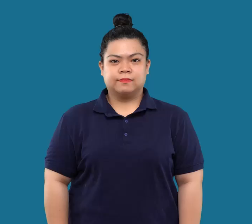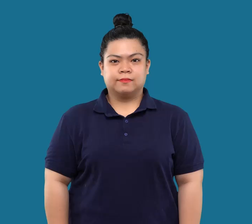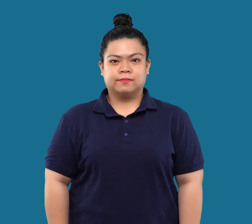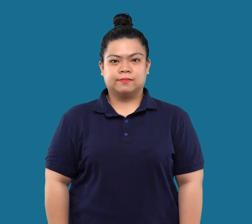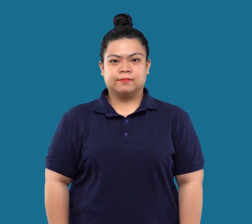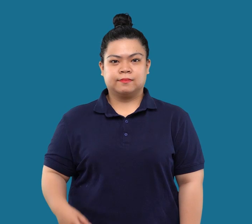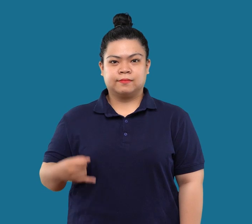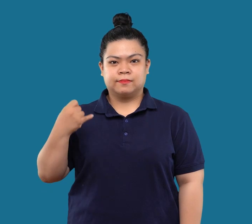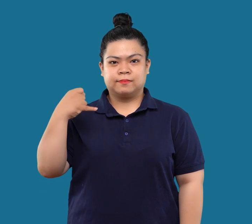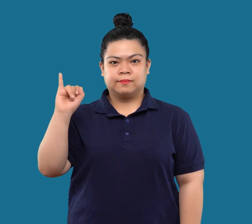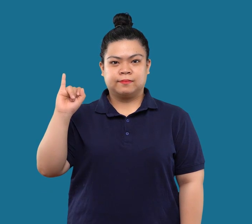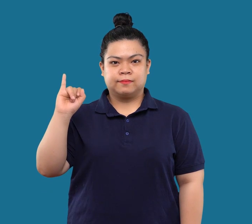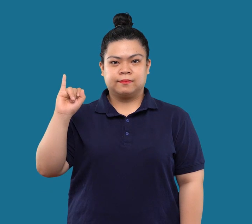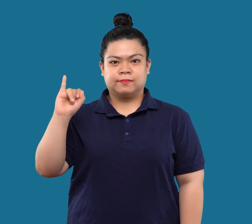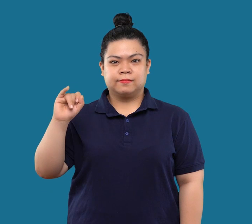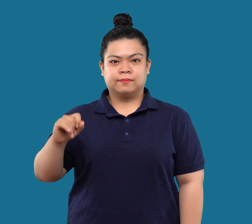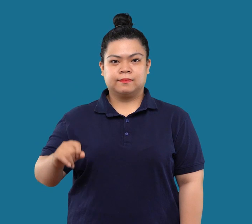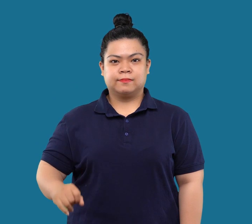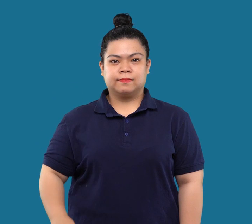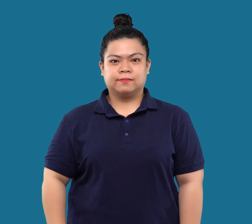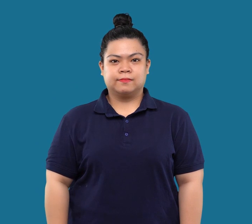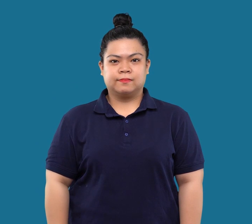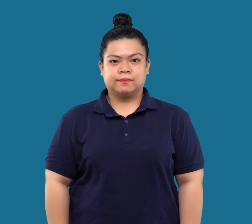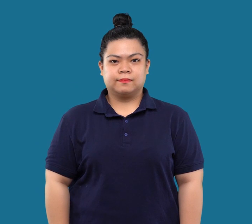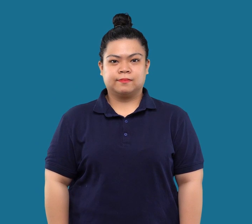dấu sắc